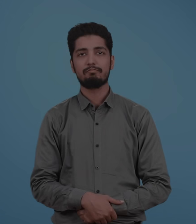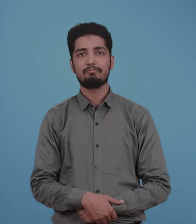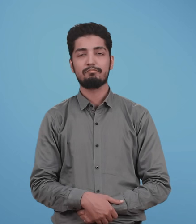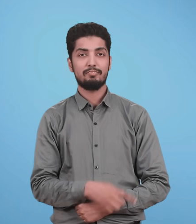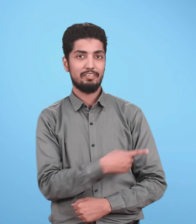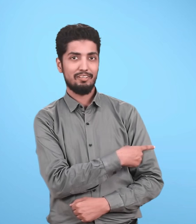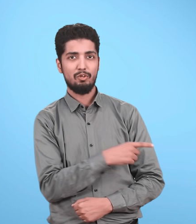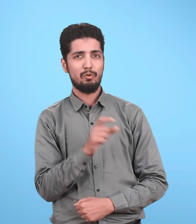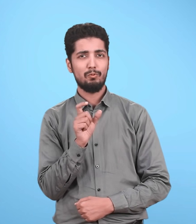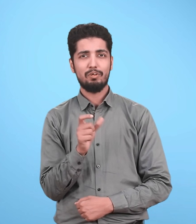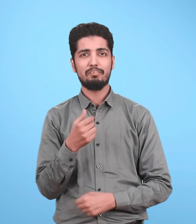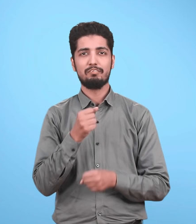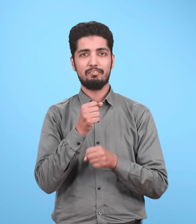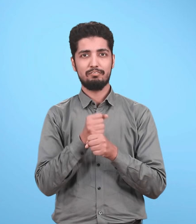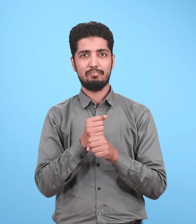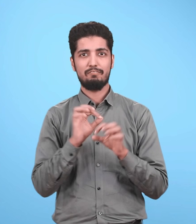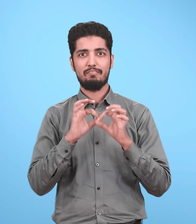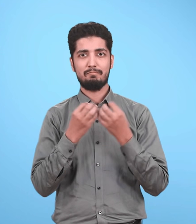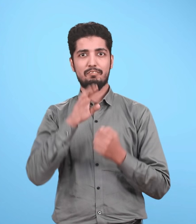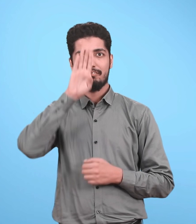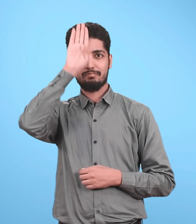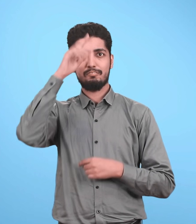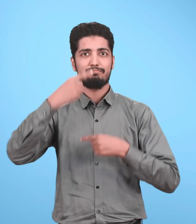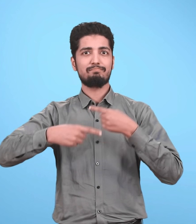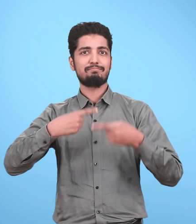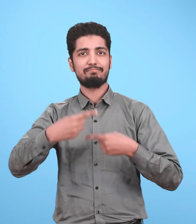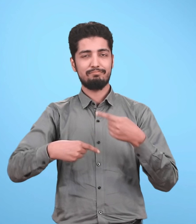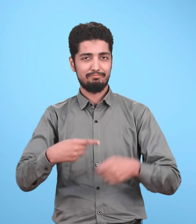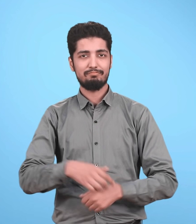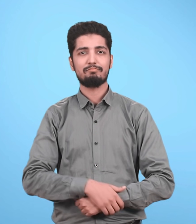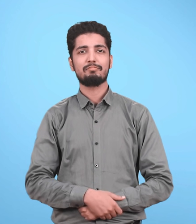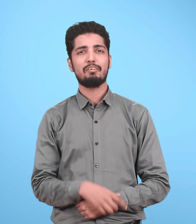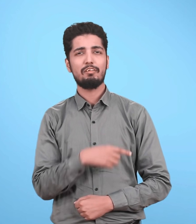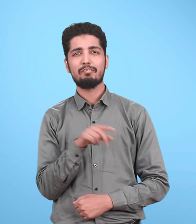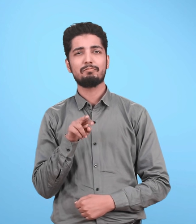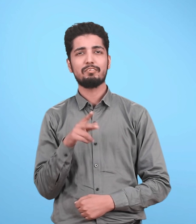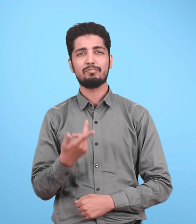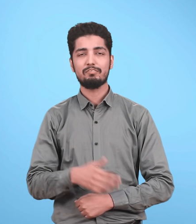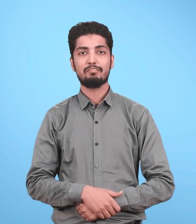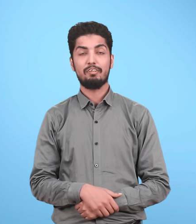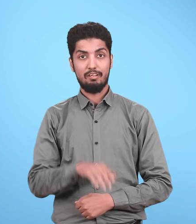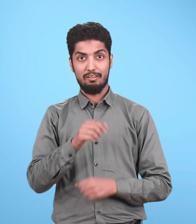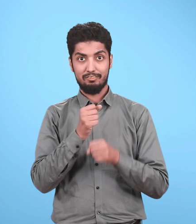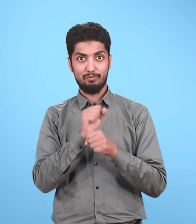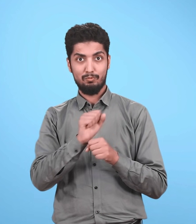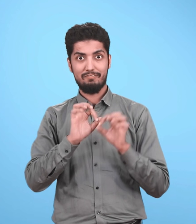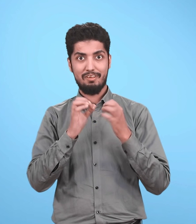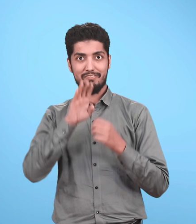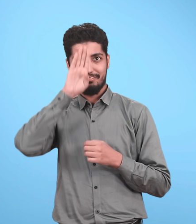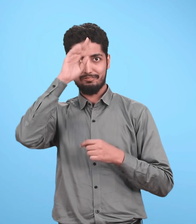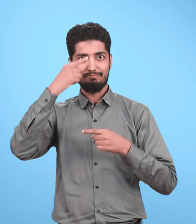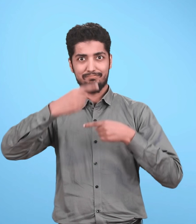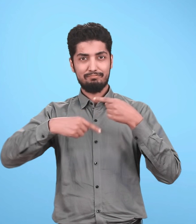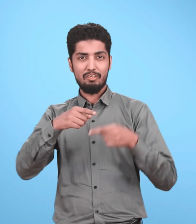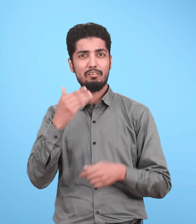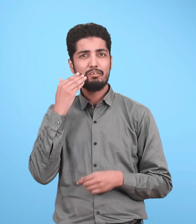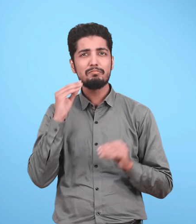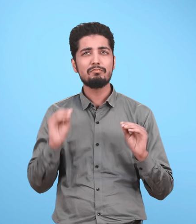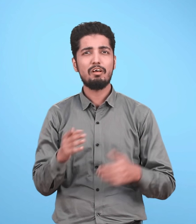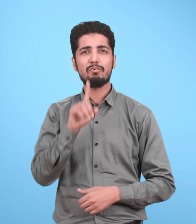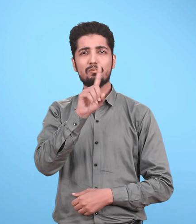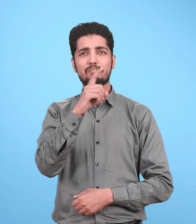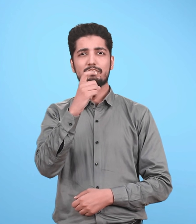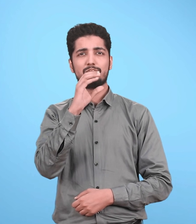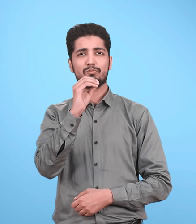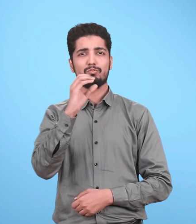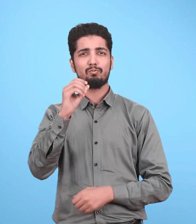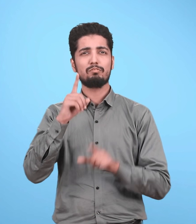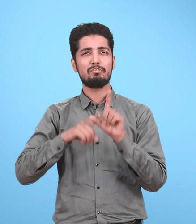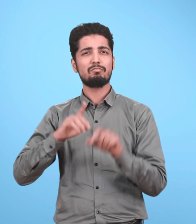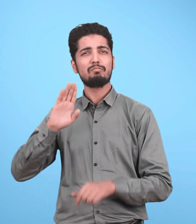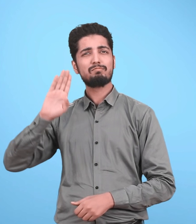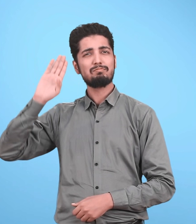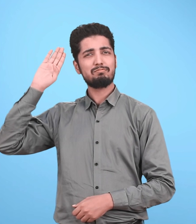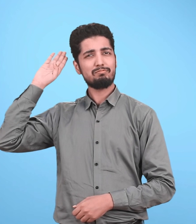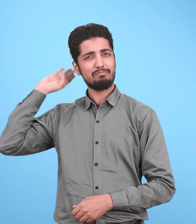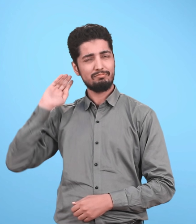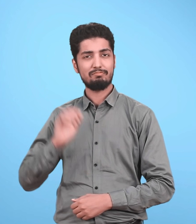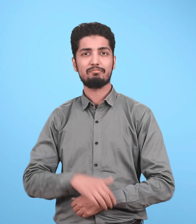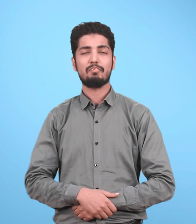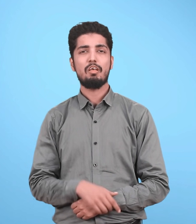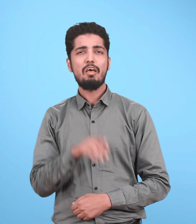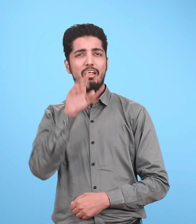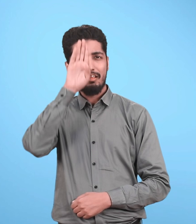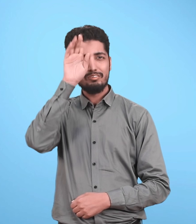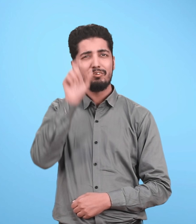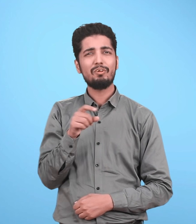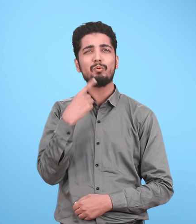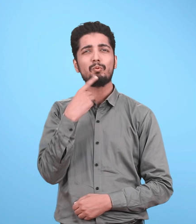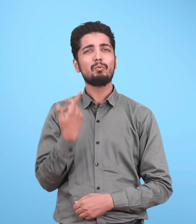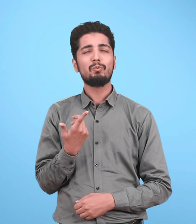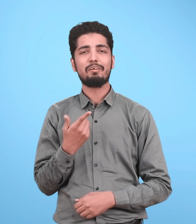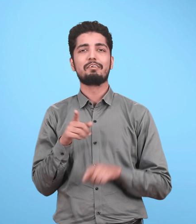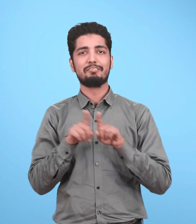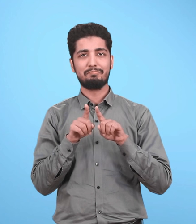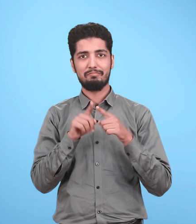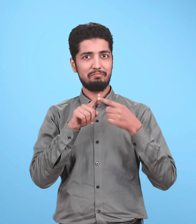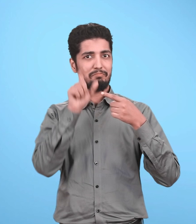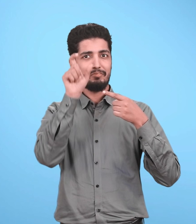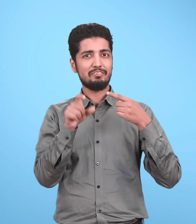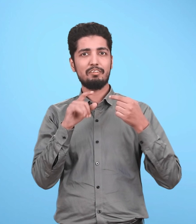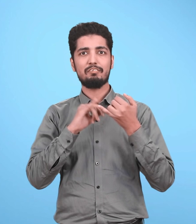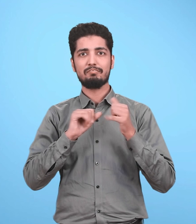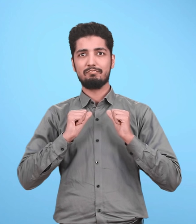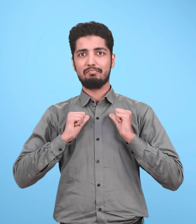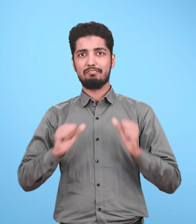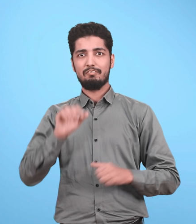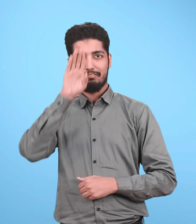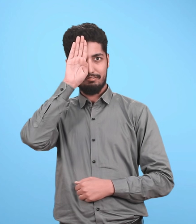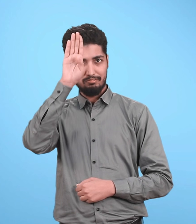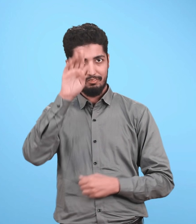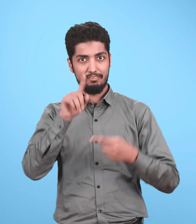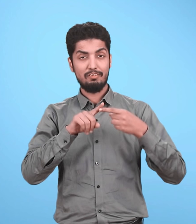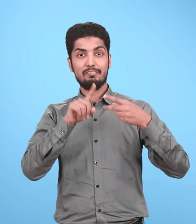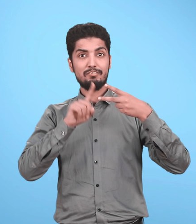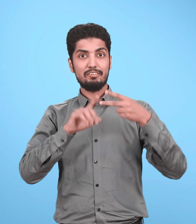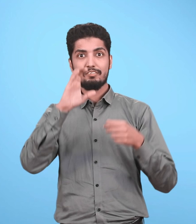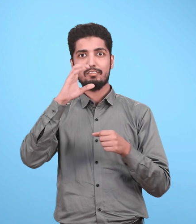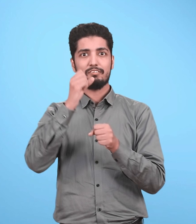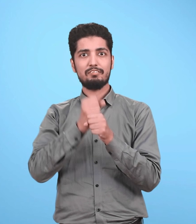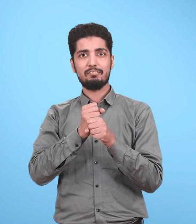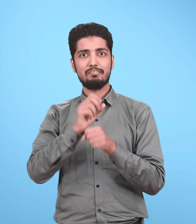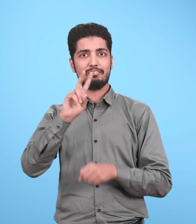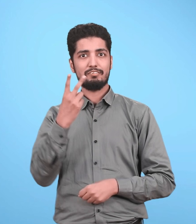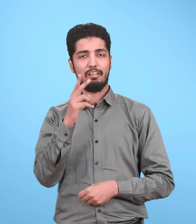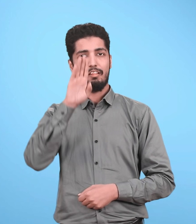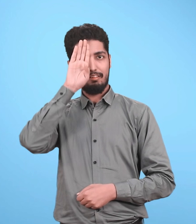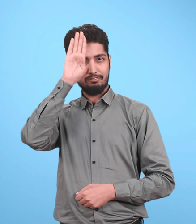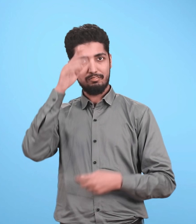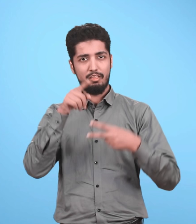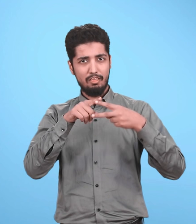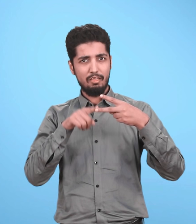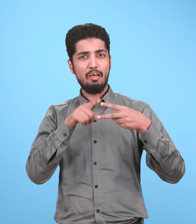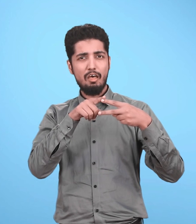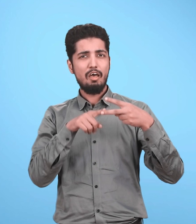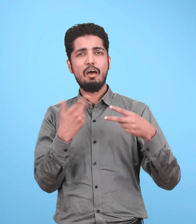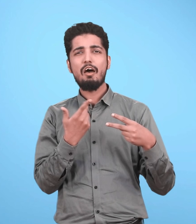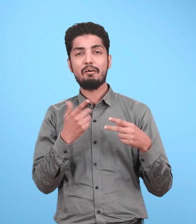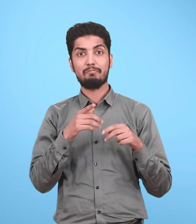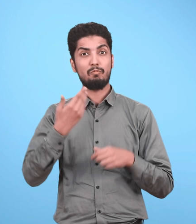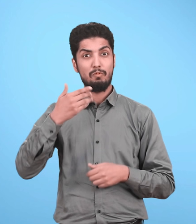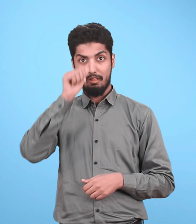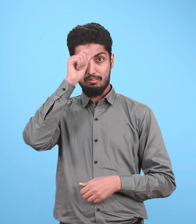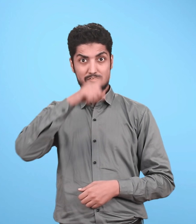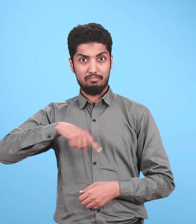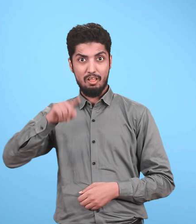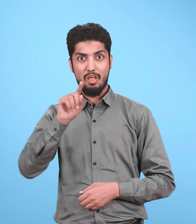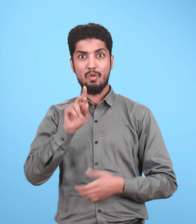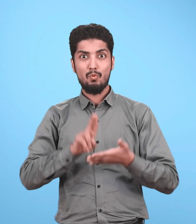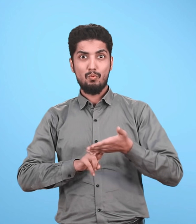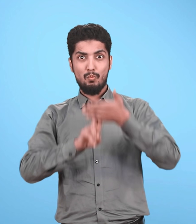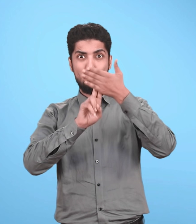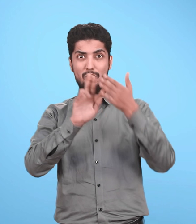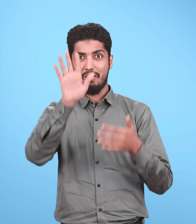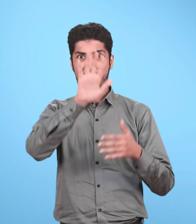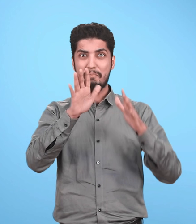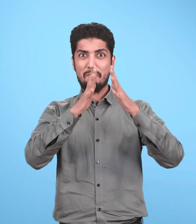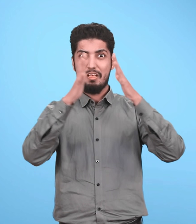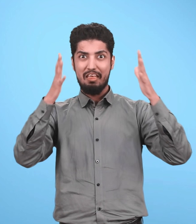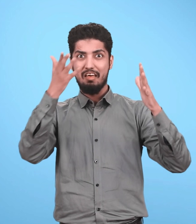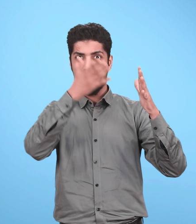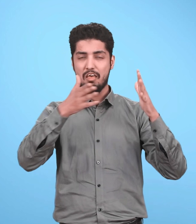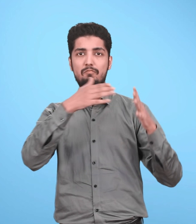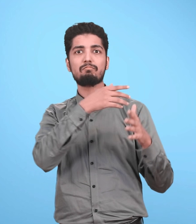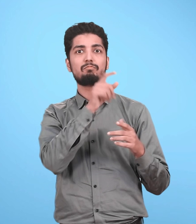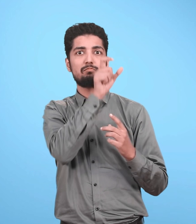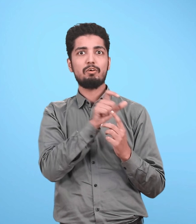Gupta Rulers. This sign refers to Gupta rulers. The Gupta dynasty began around 1700 years ago And included kings like Samudragupta and Vikramaditya. They ruled large parts of northern India